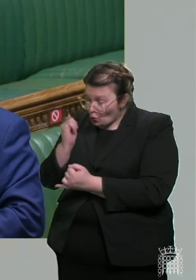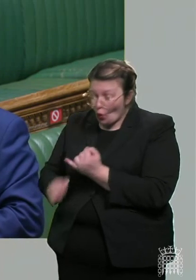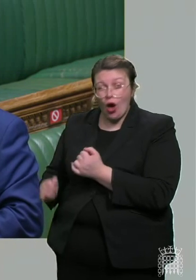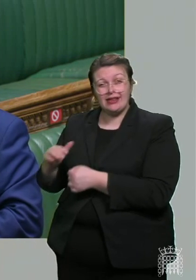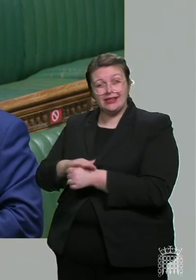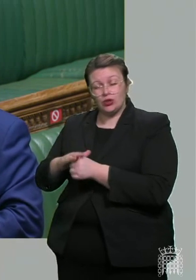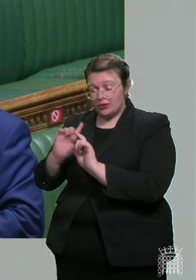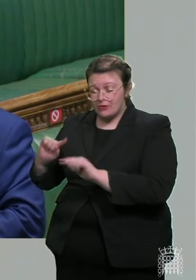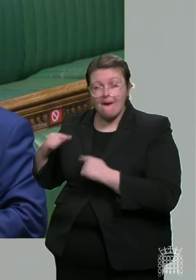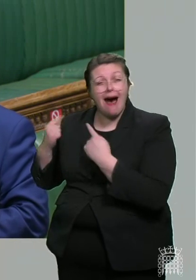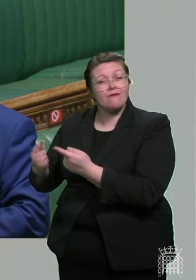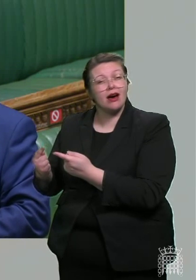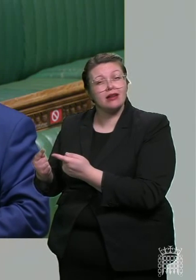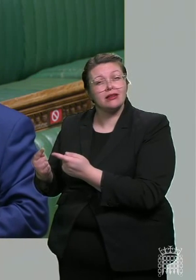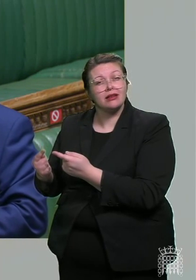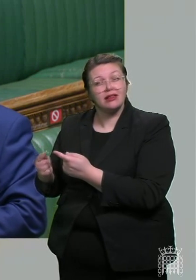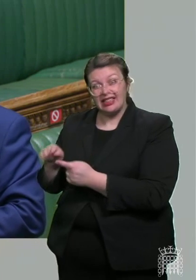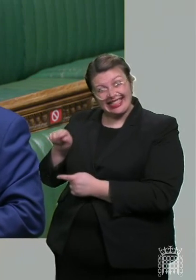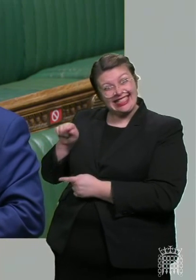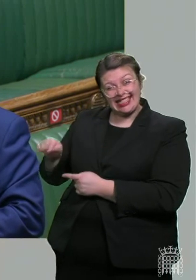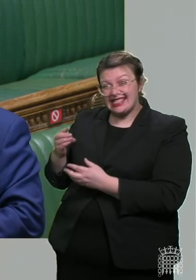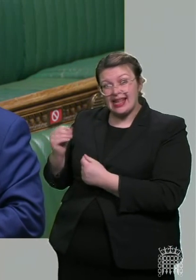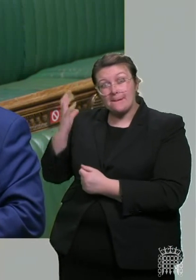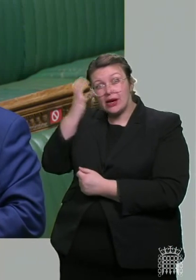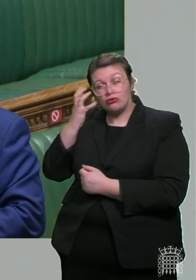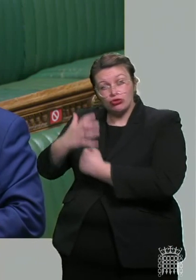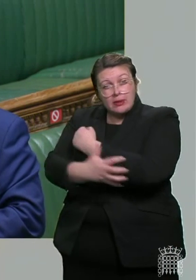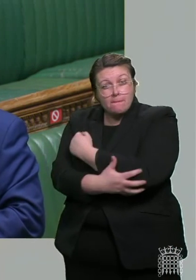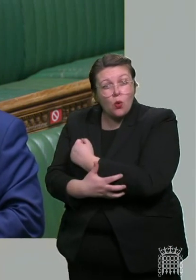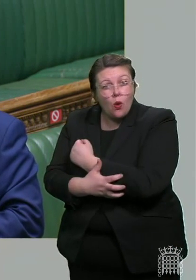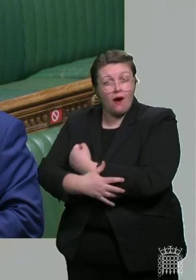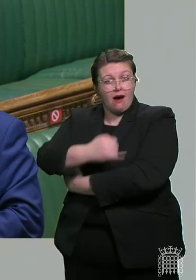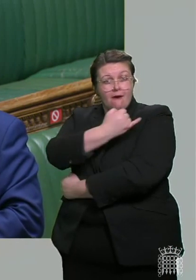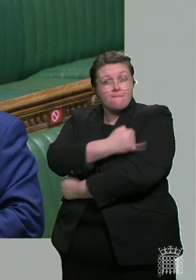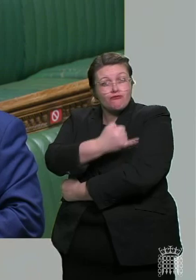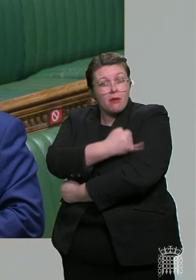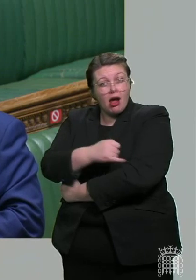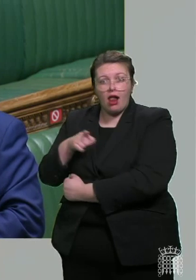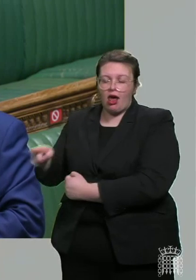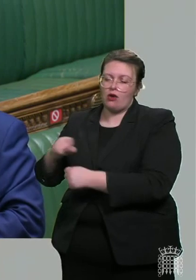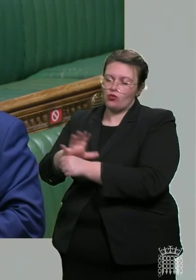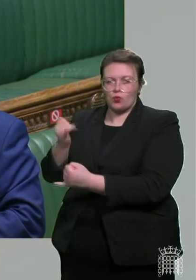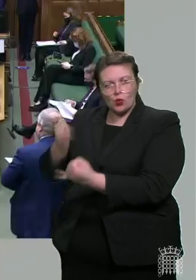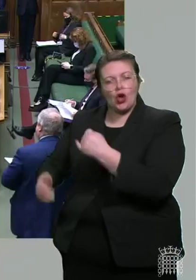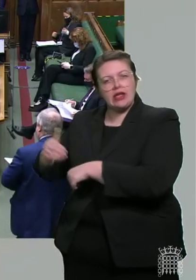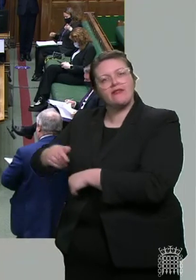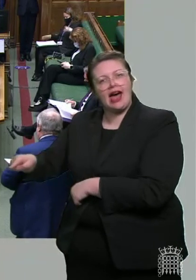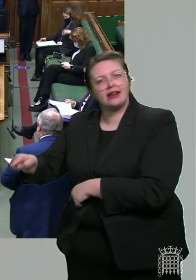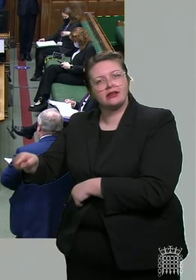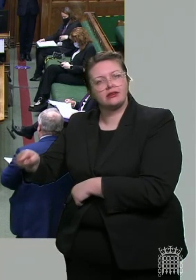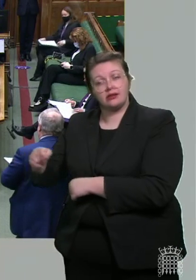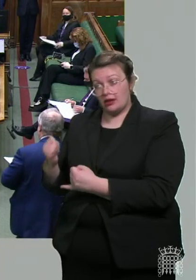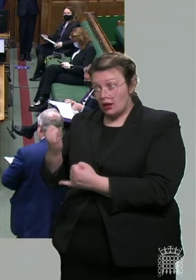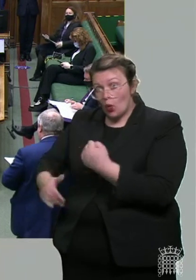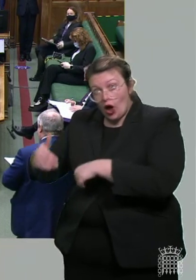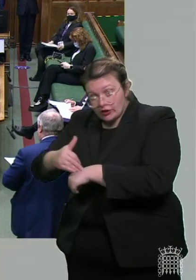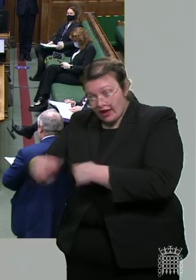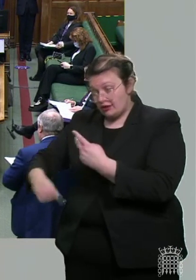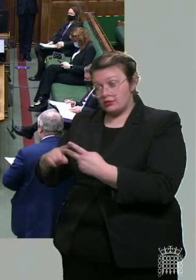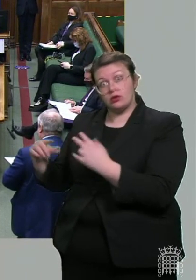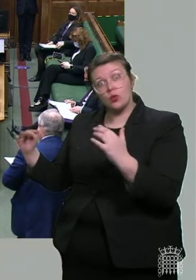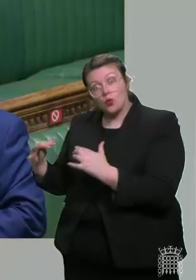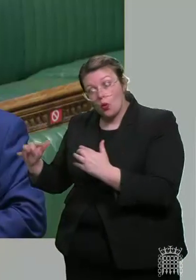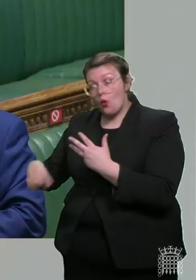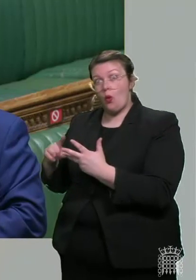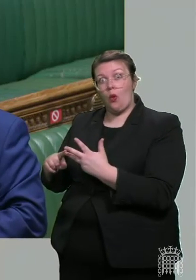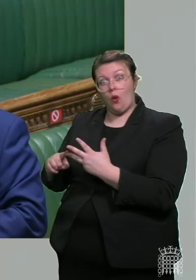The coronavirus has hit poor and vulnerable countries the hardest, threatening decades of hard-won gains while exacerbating existing inequalities.